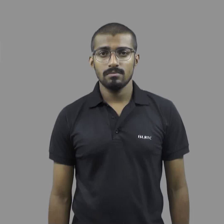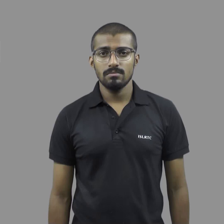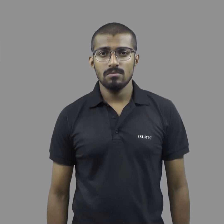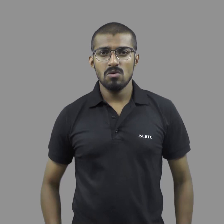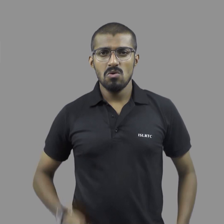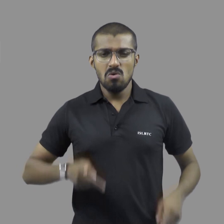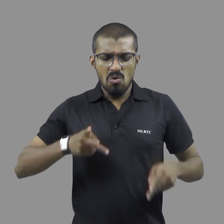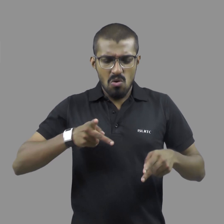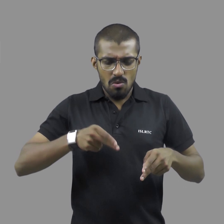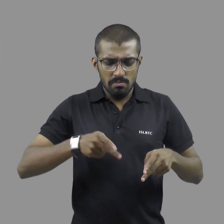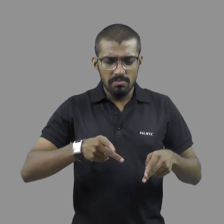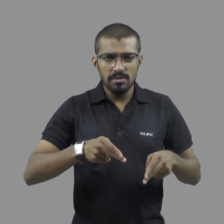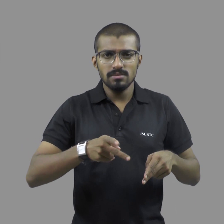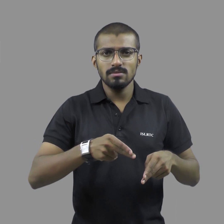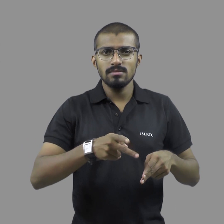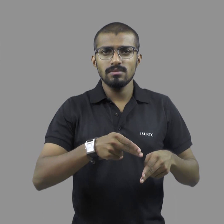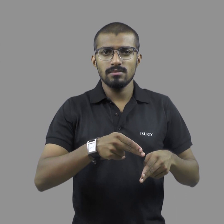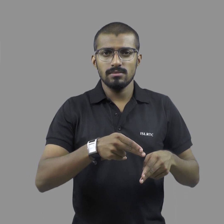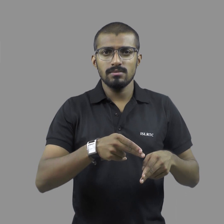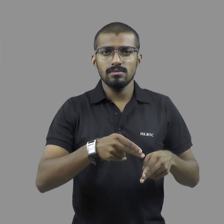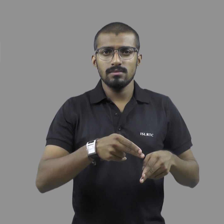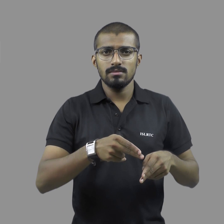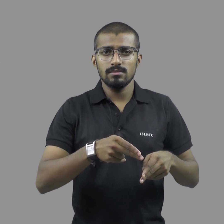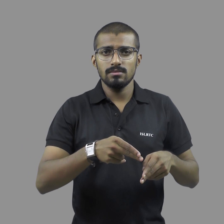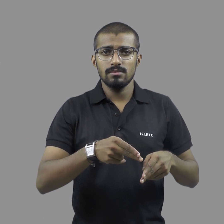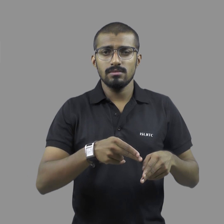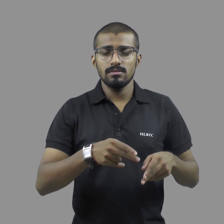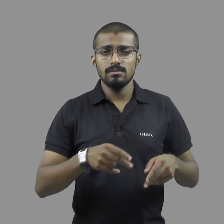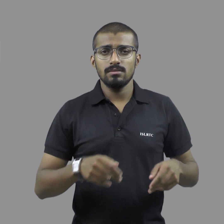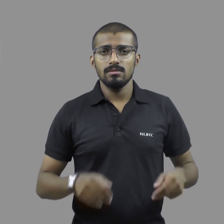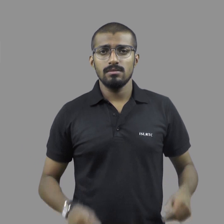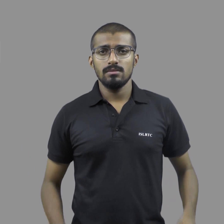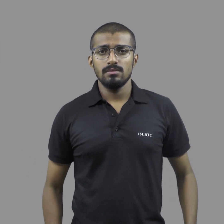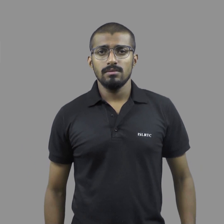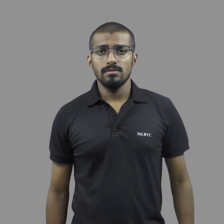Operation